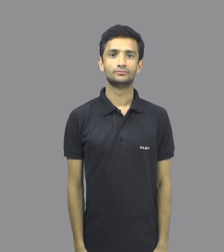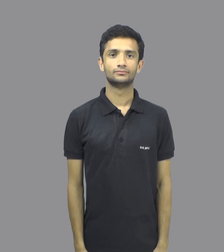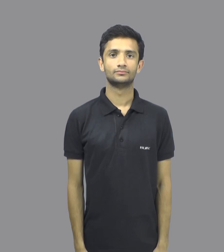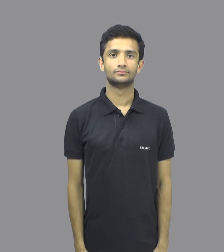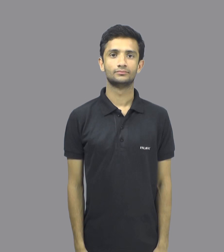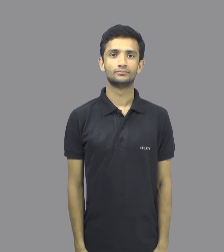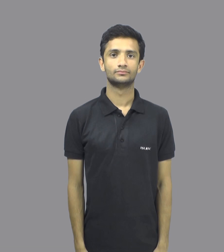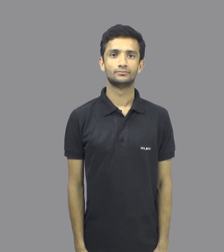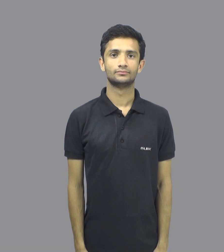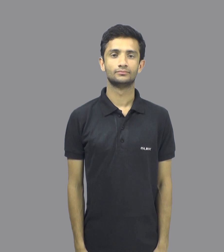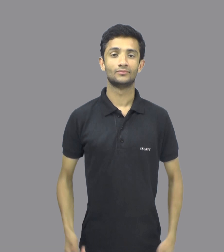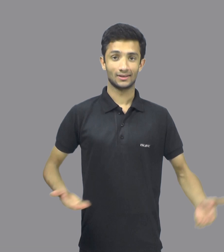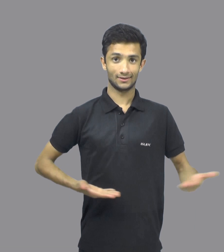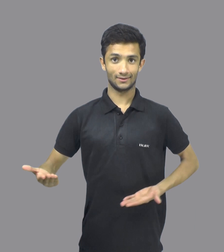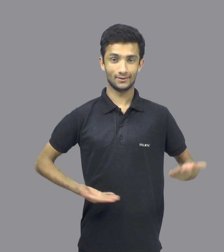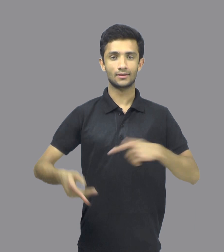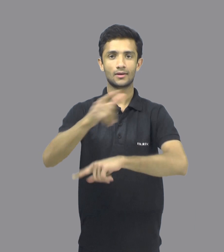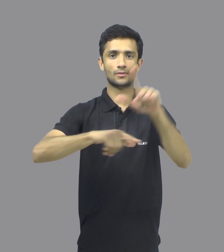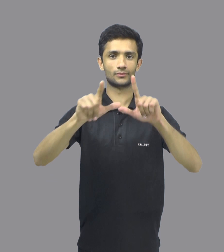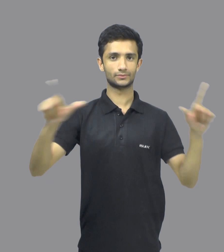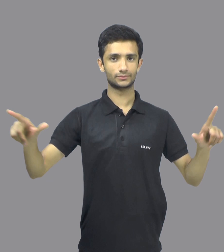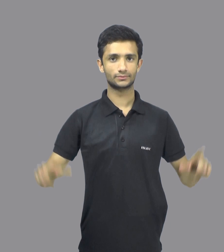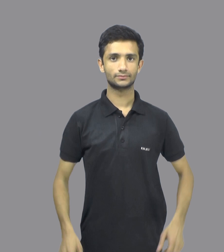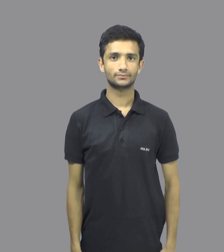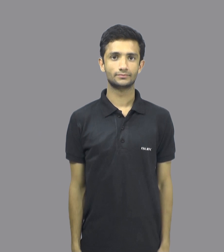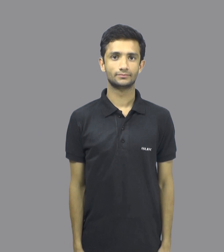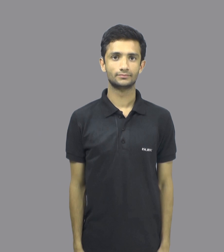Bengali